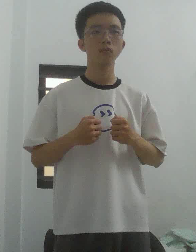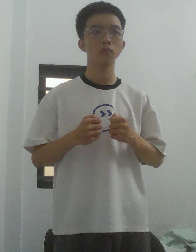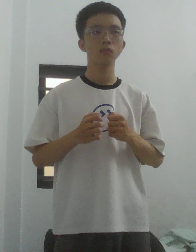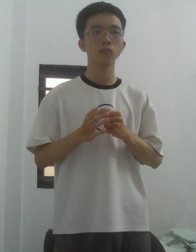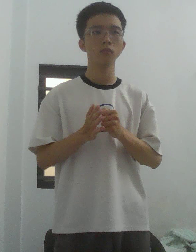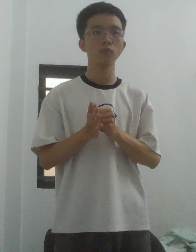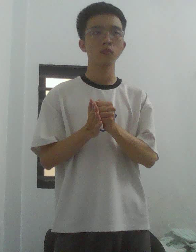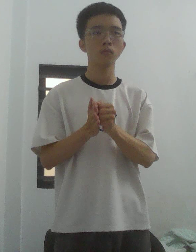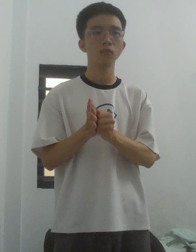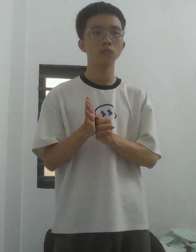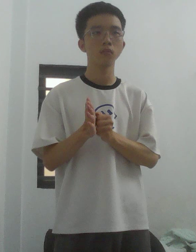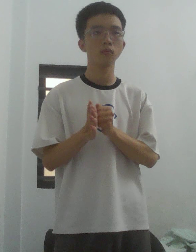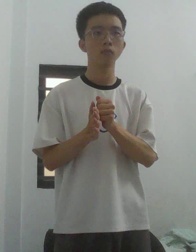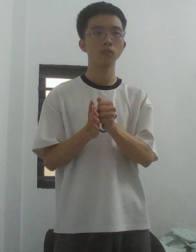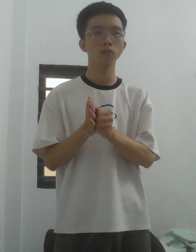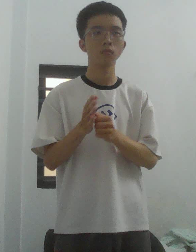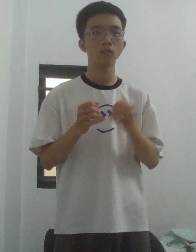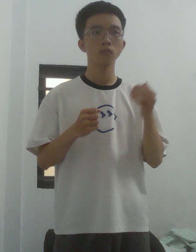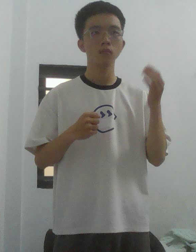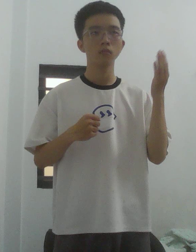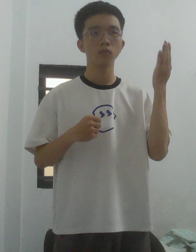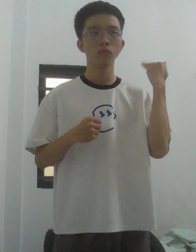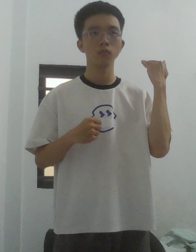thang truoc